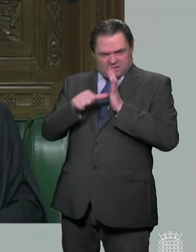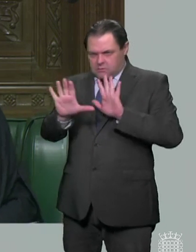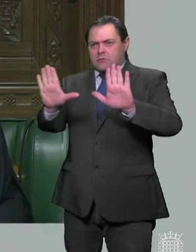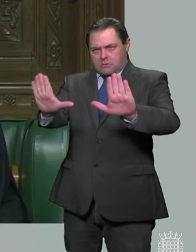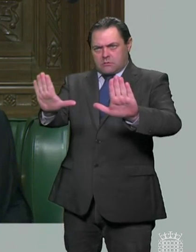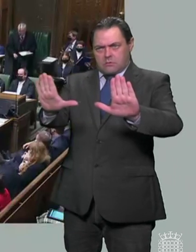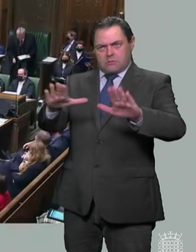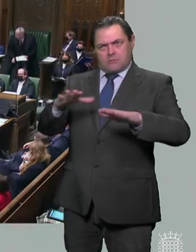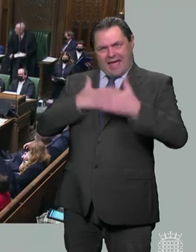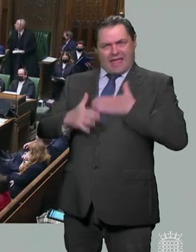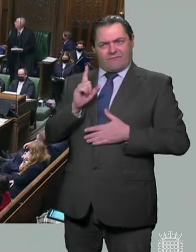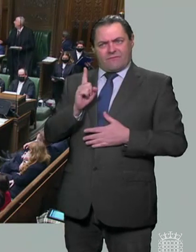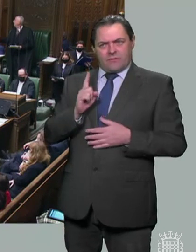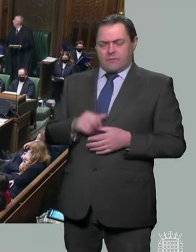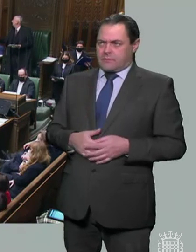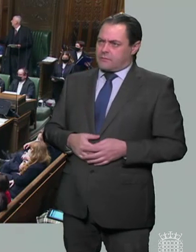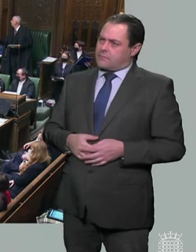I need no more of this.